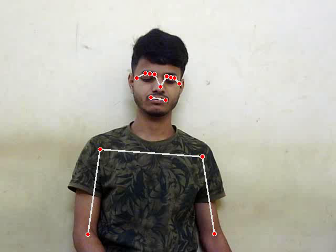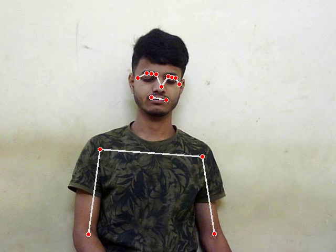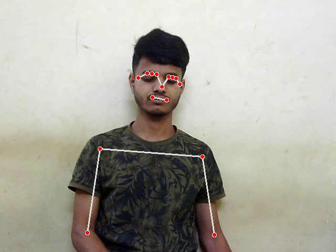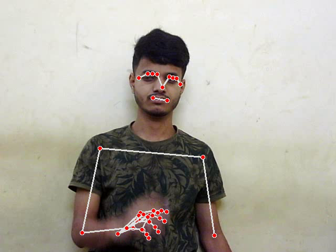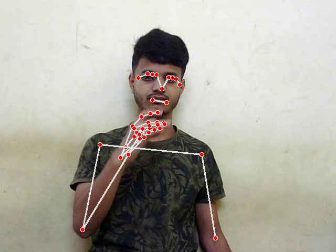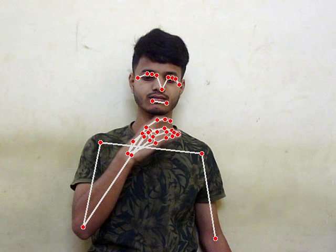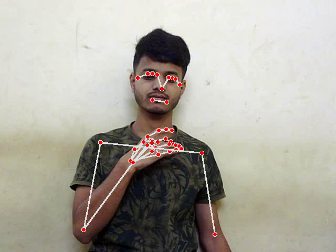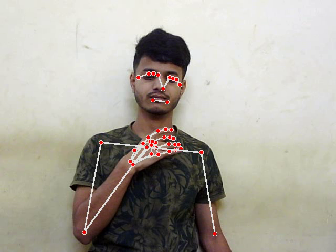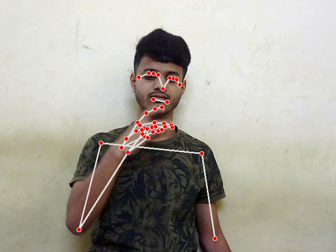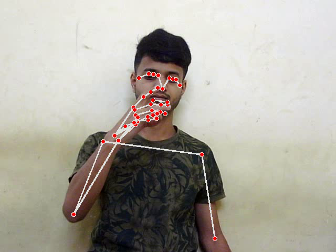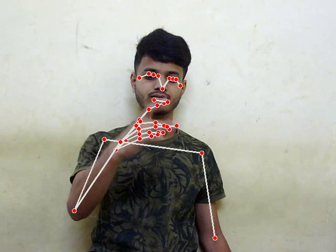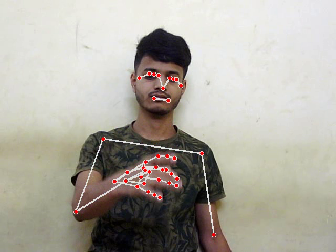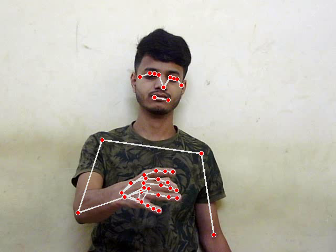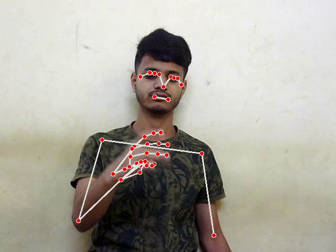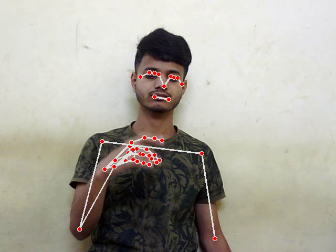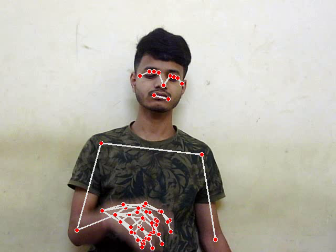like